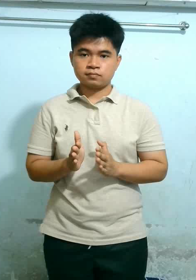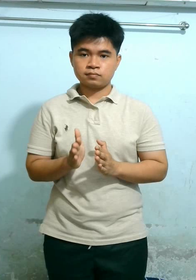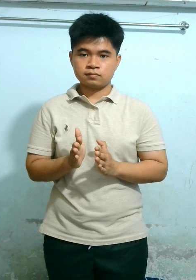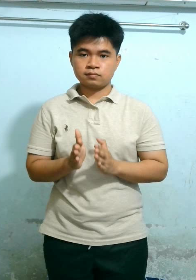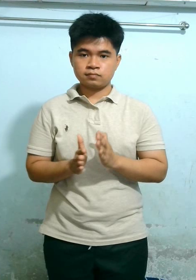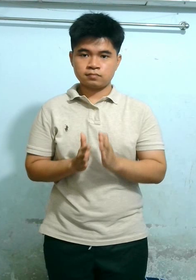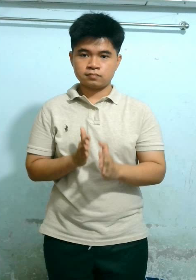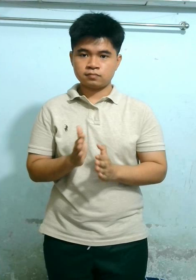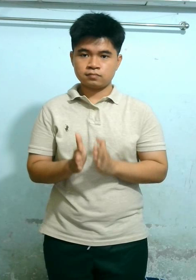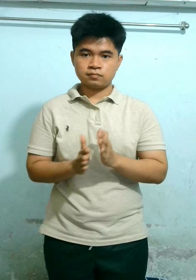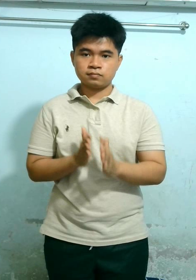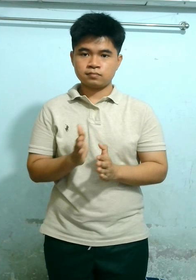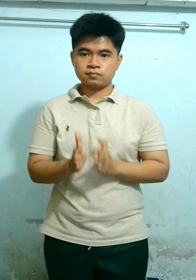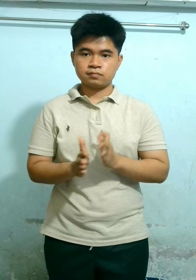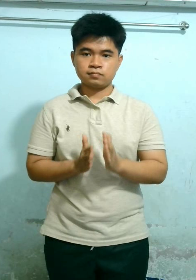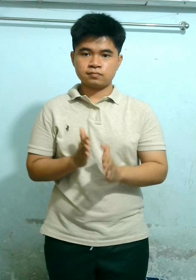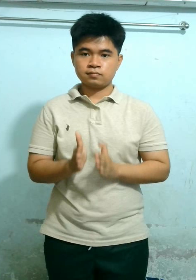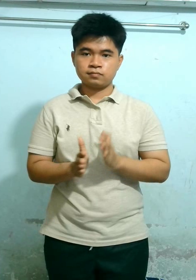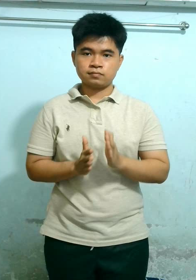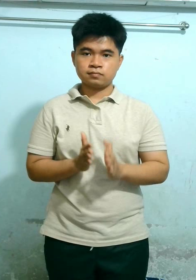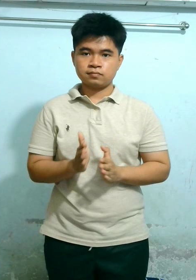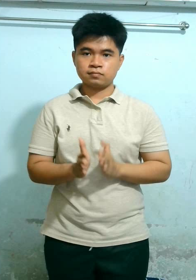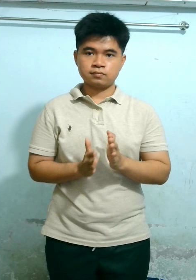ngon ngu ki hieu